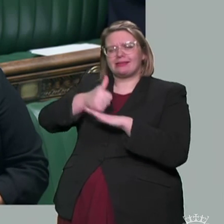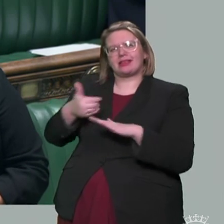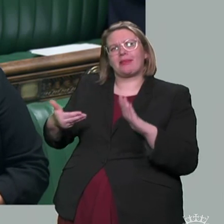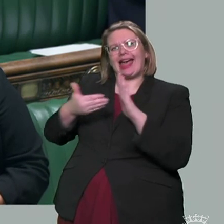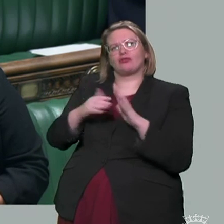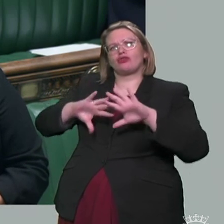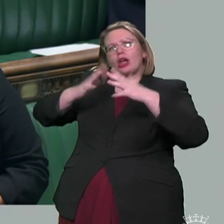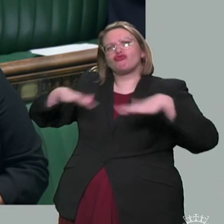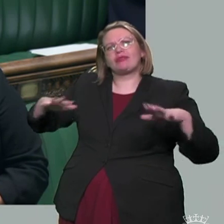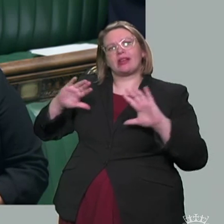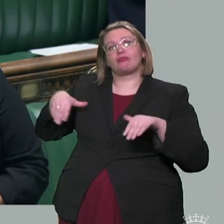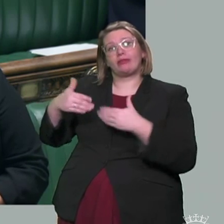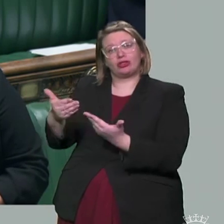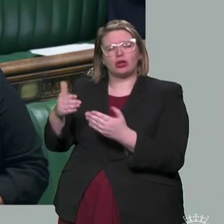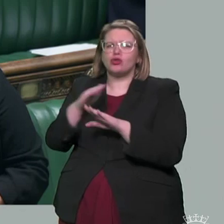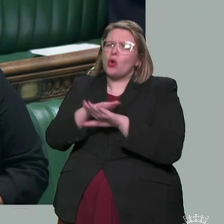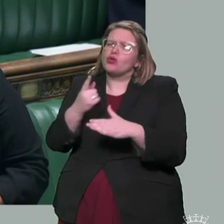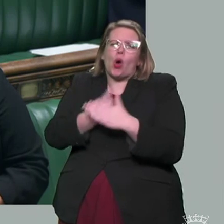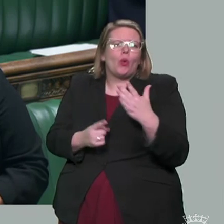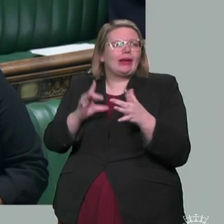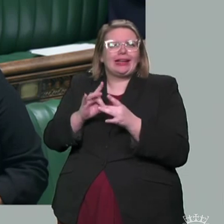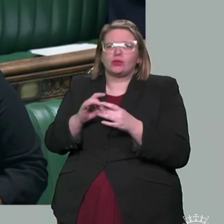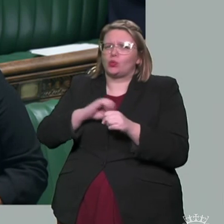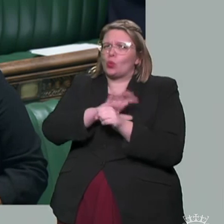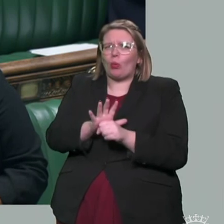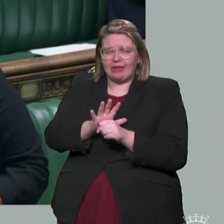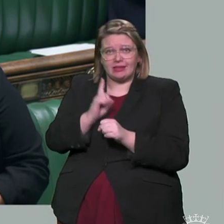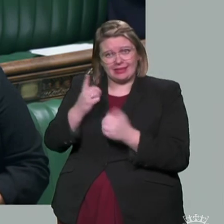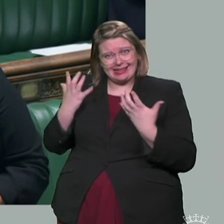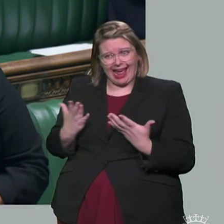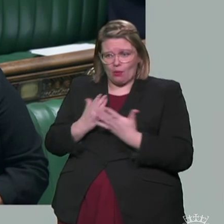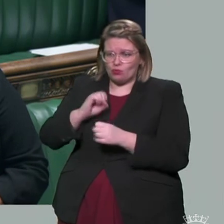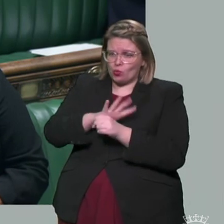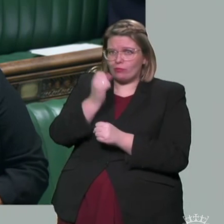That is not just a covid issue, but we certainly see now how much it is needed.